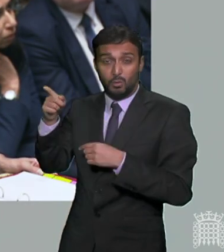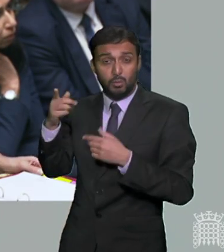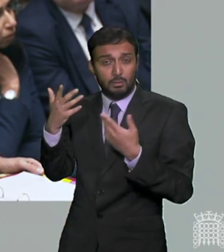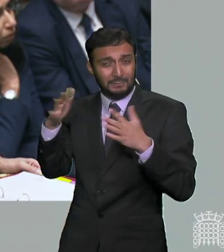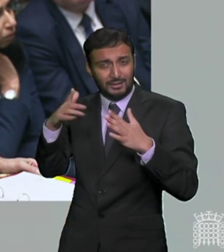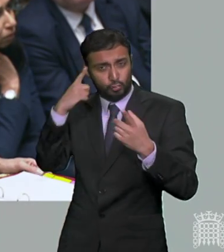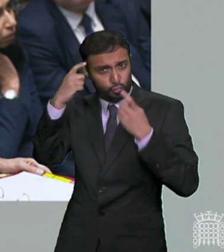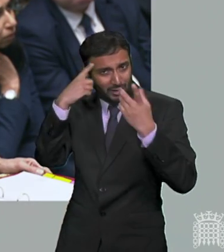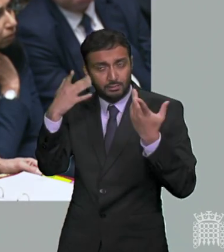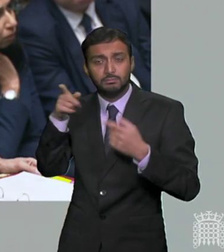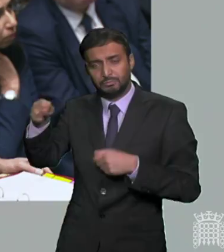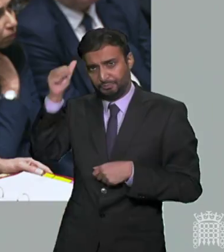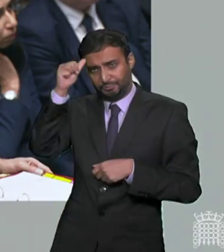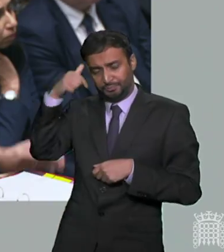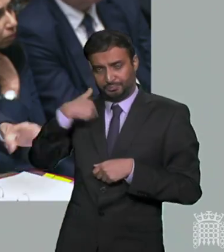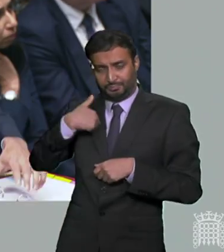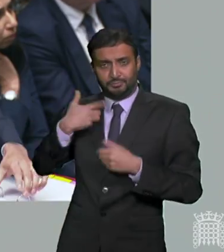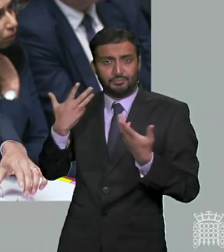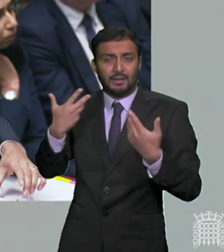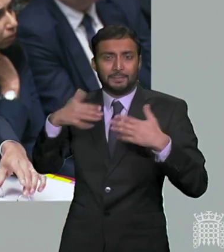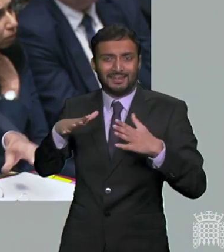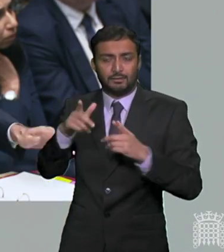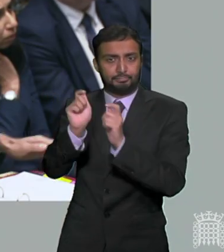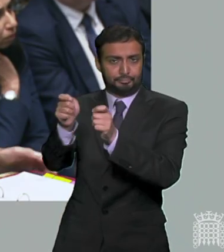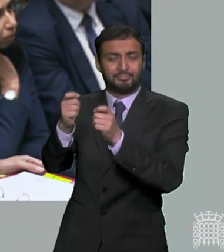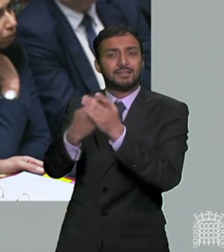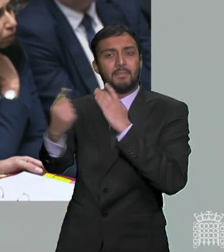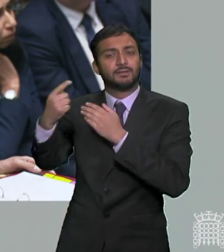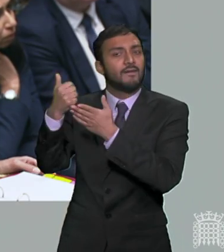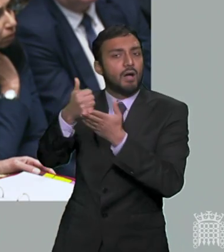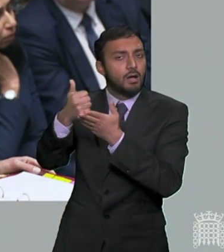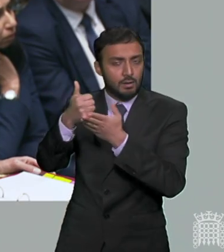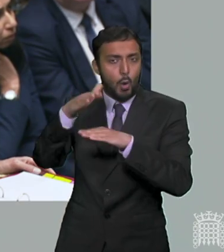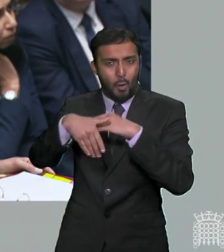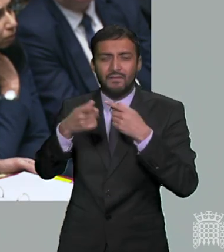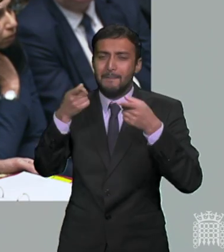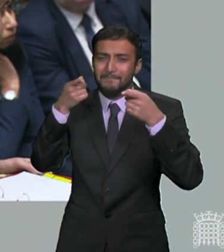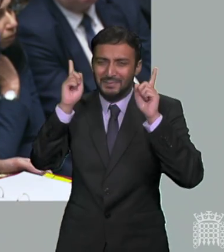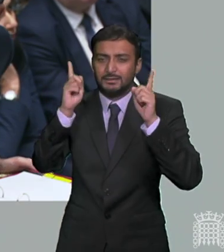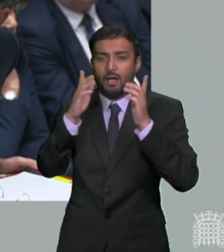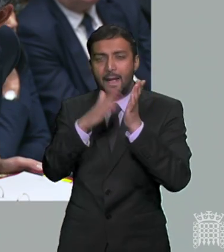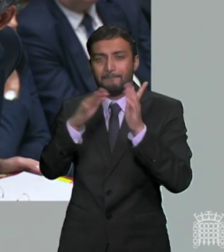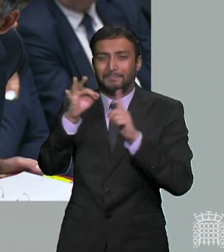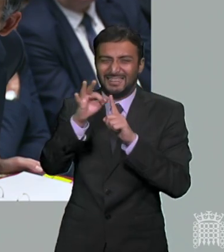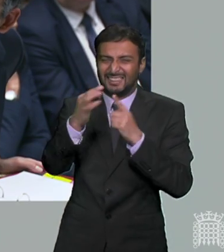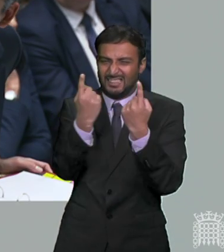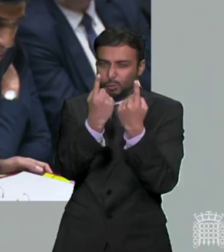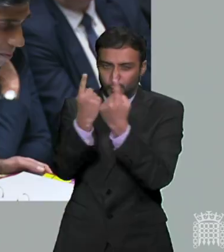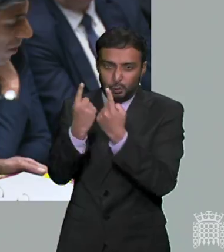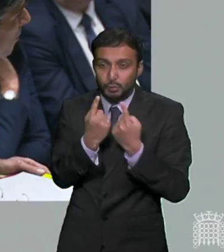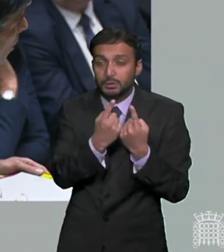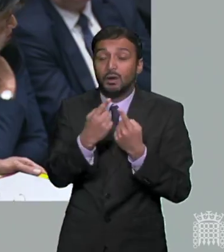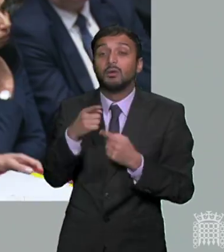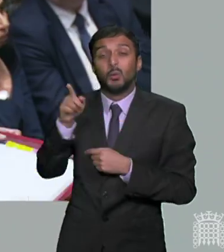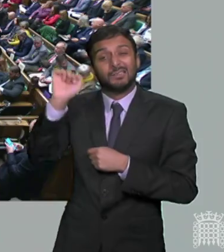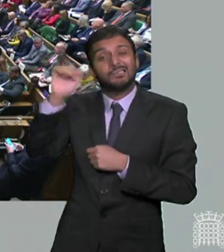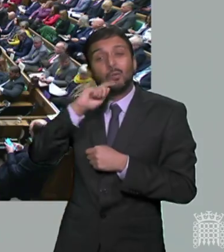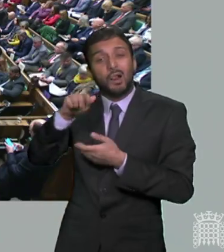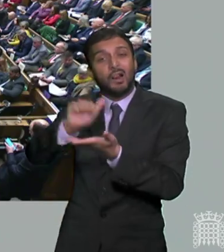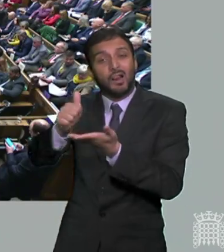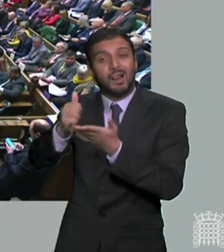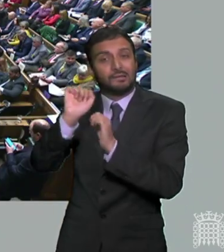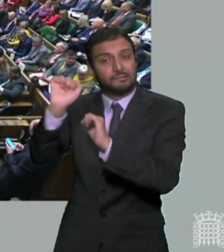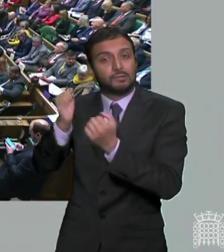As he acknowledged, I have committed to appointing an independent adviser on ministerial interests, and I very much look forward to studying his other proposals in proper time.